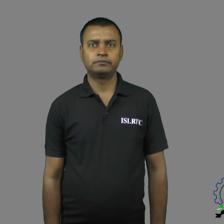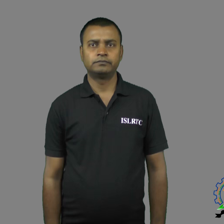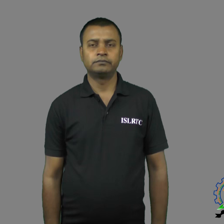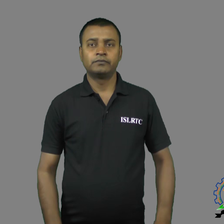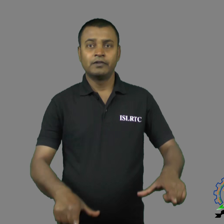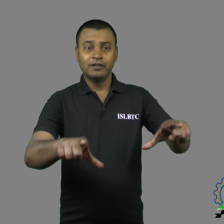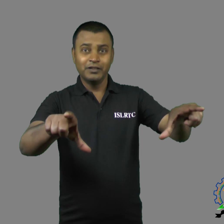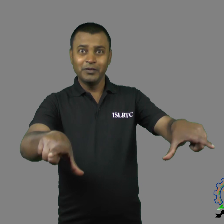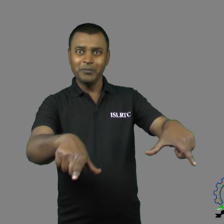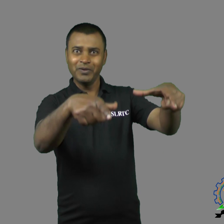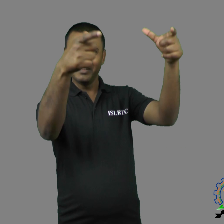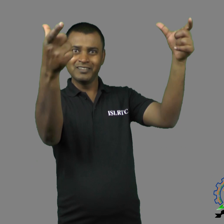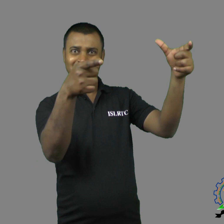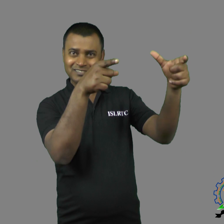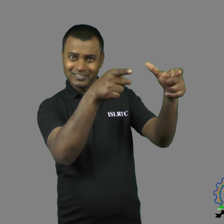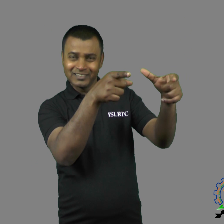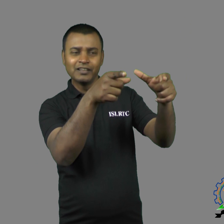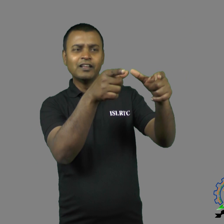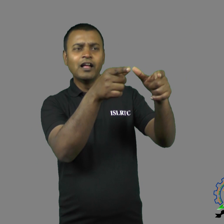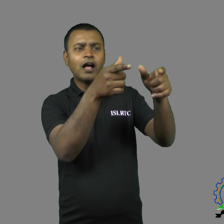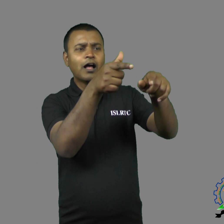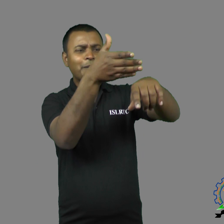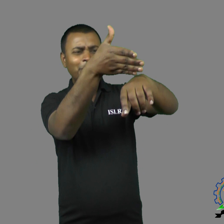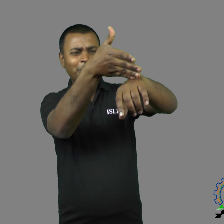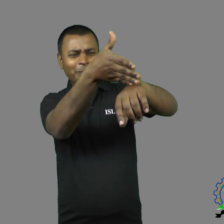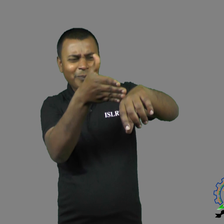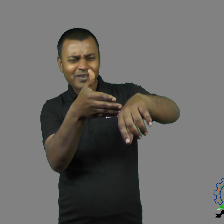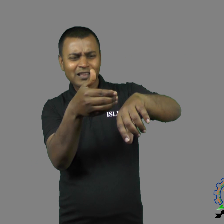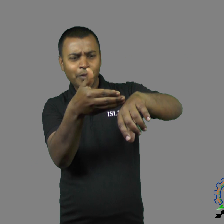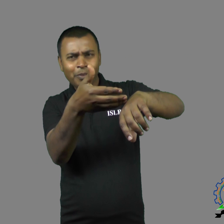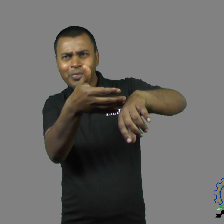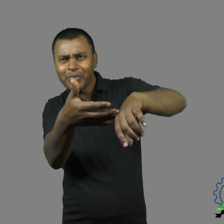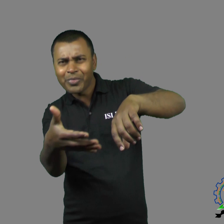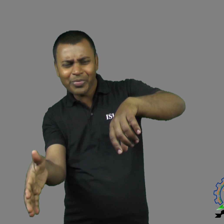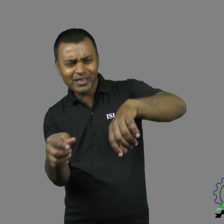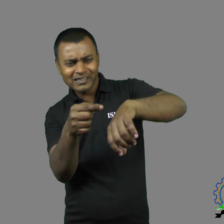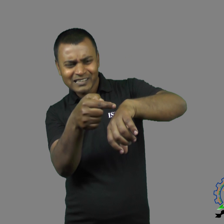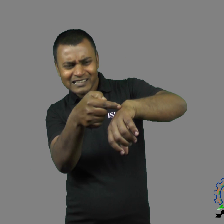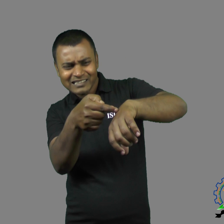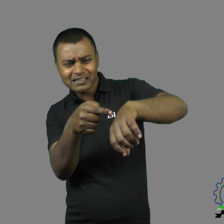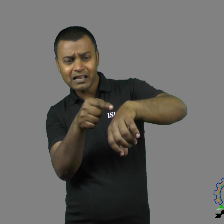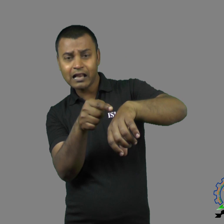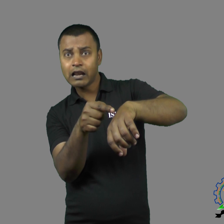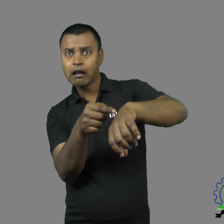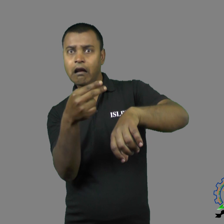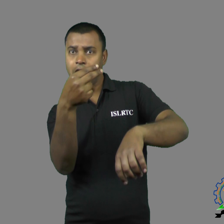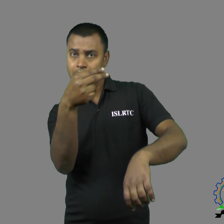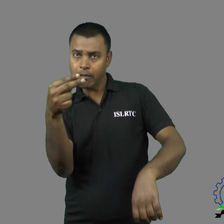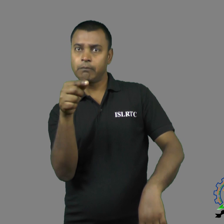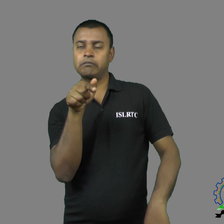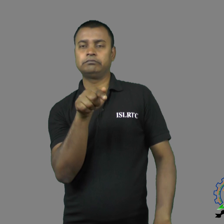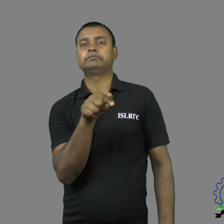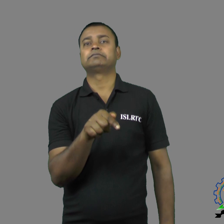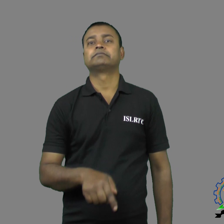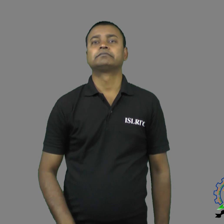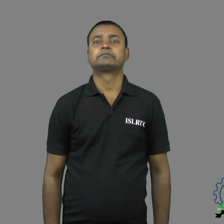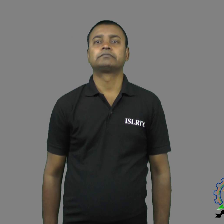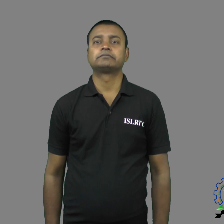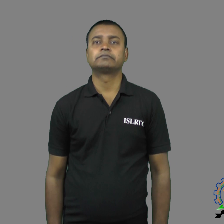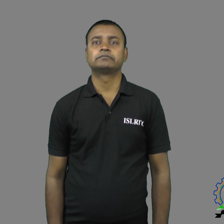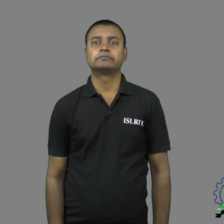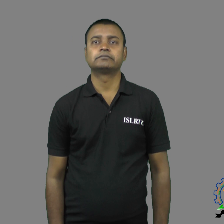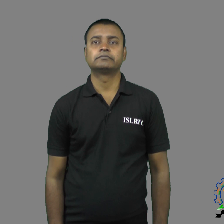Hydathodes